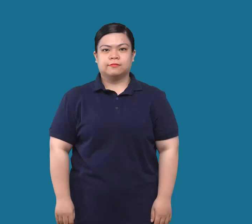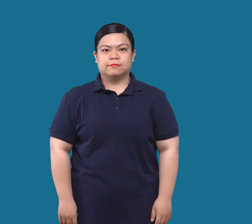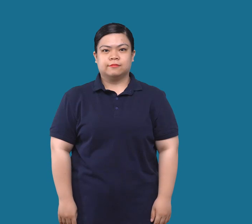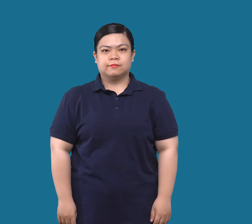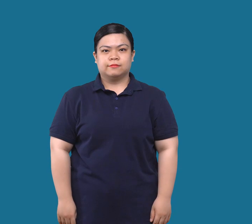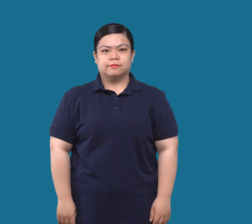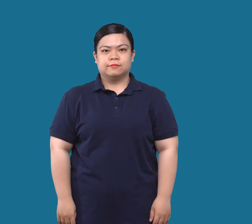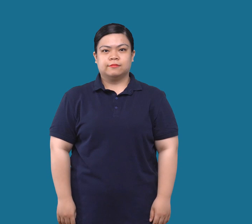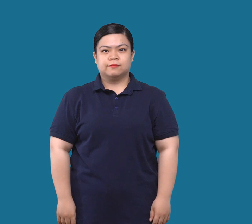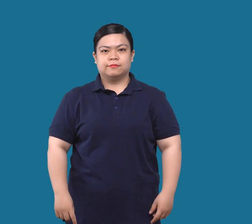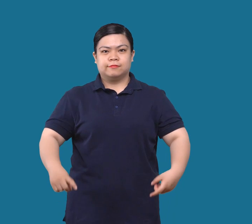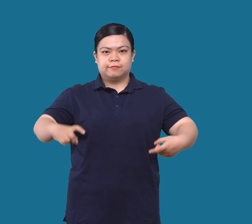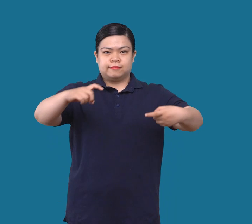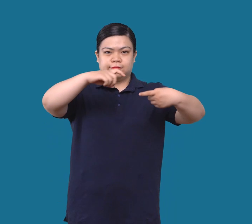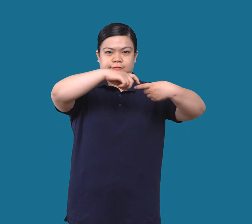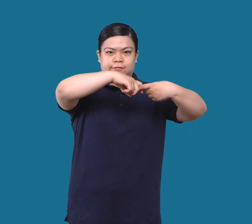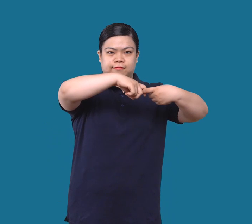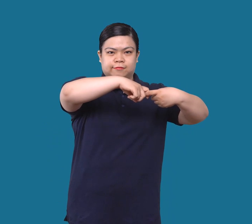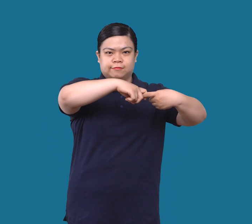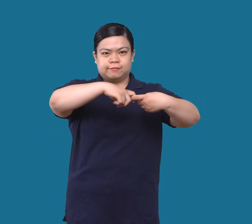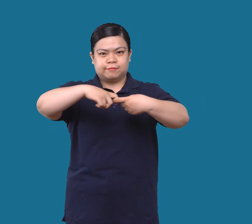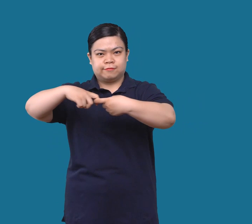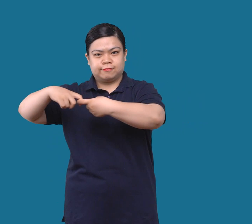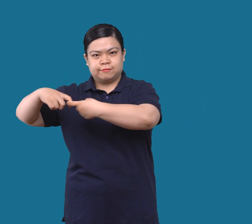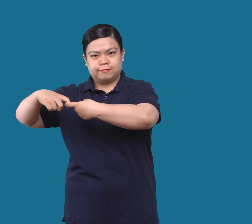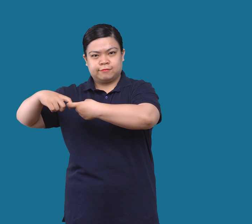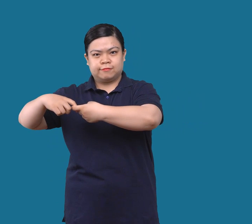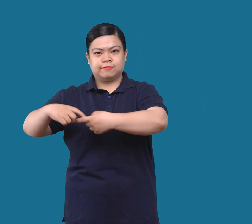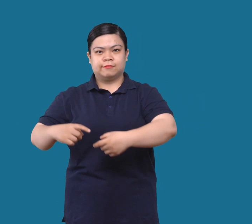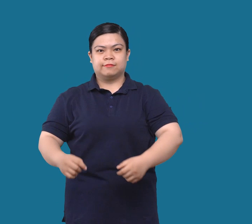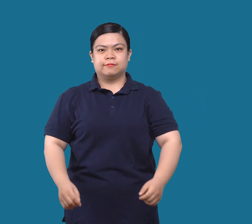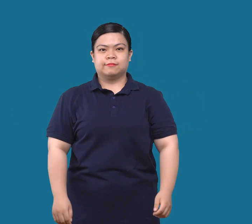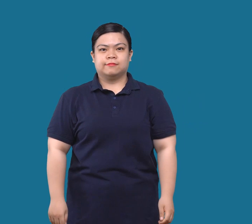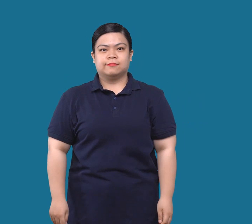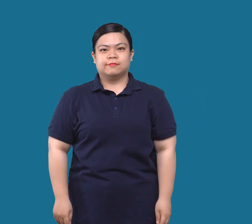nối tiếp